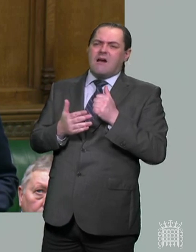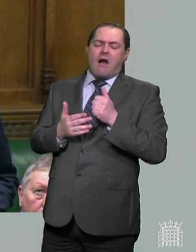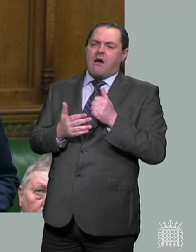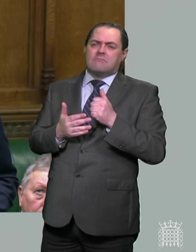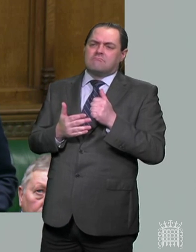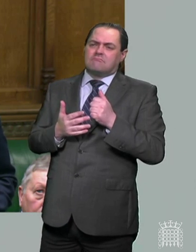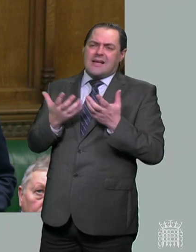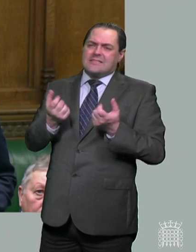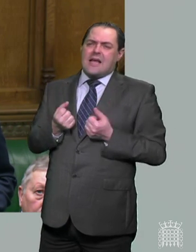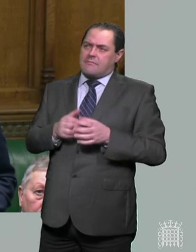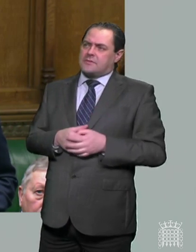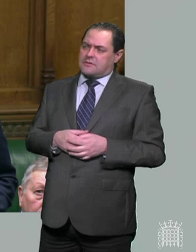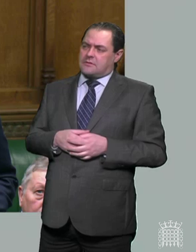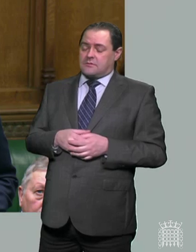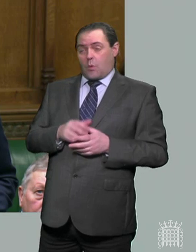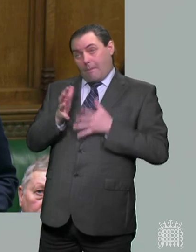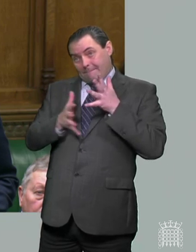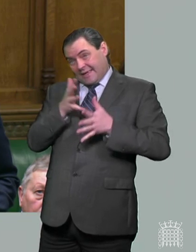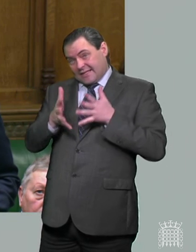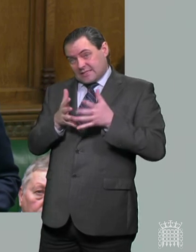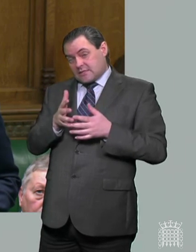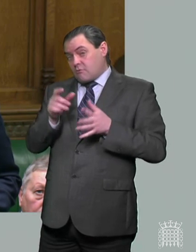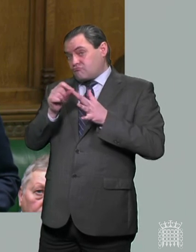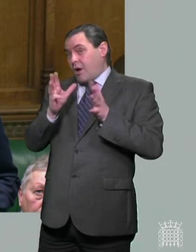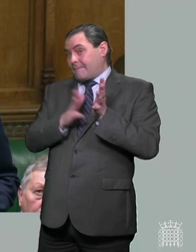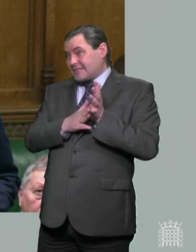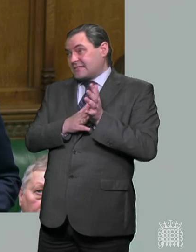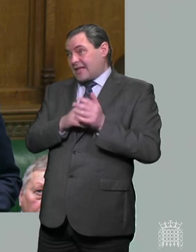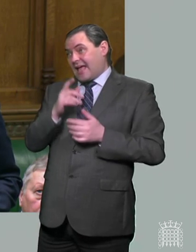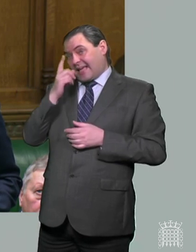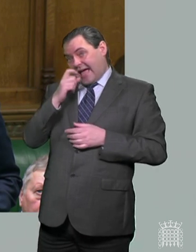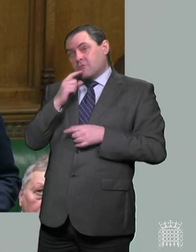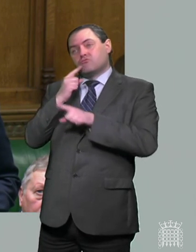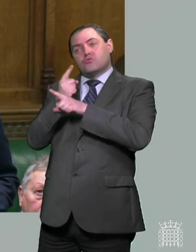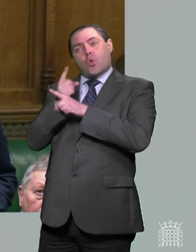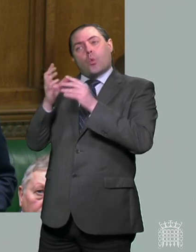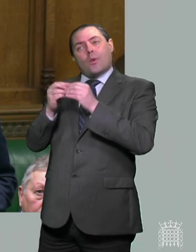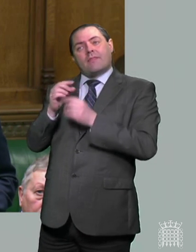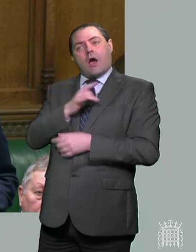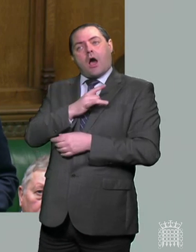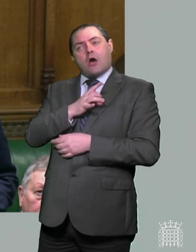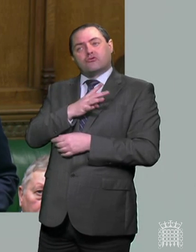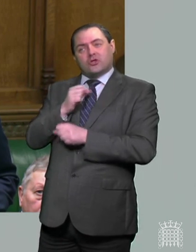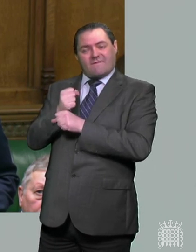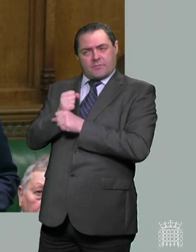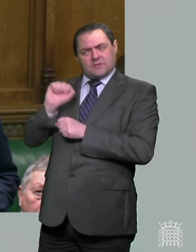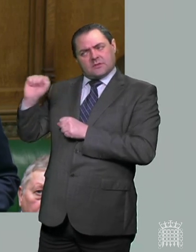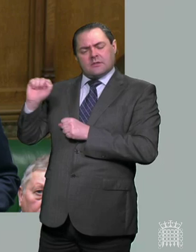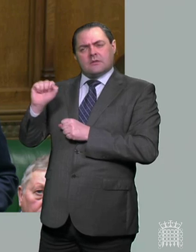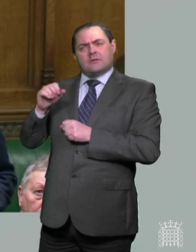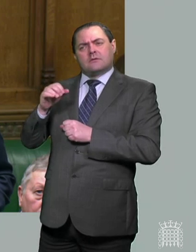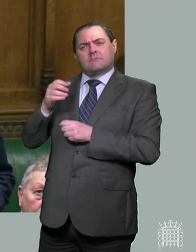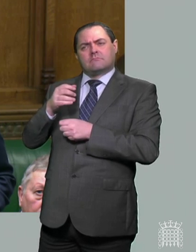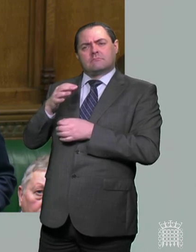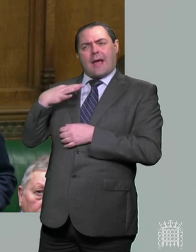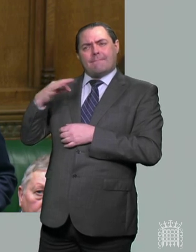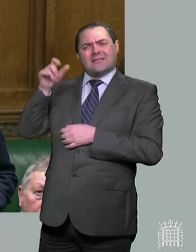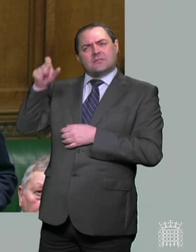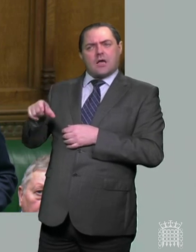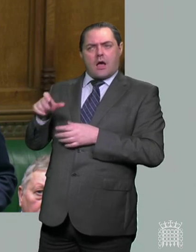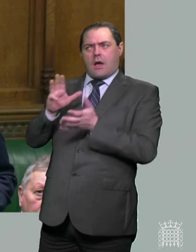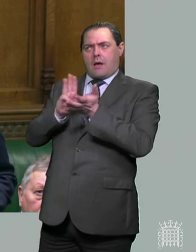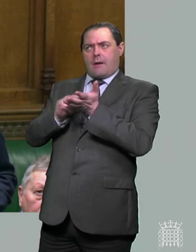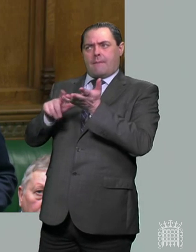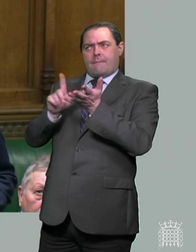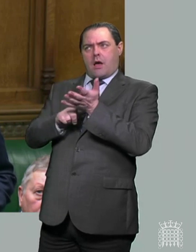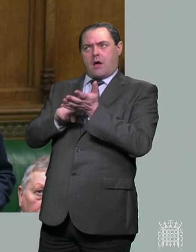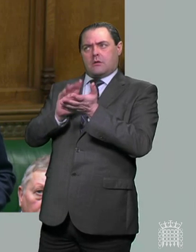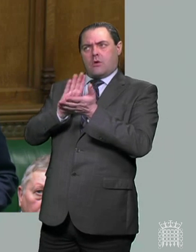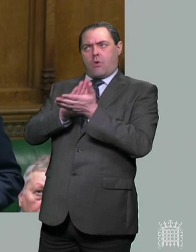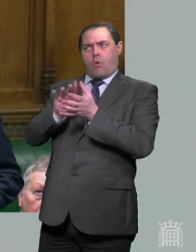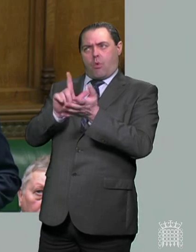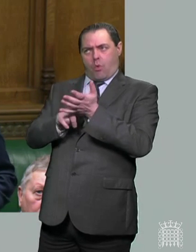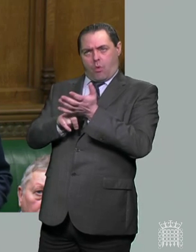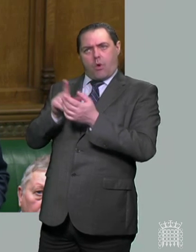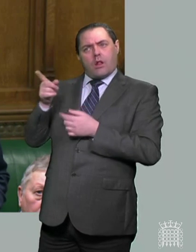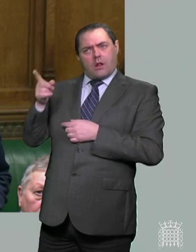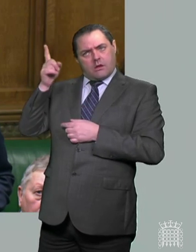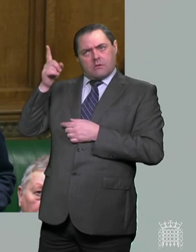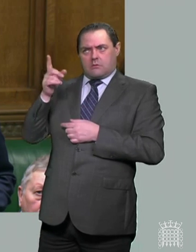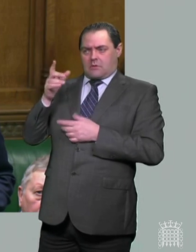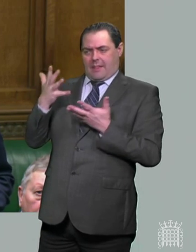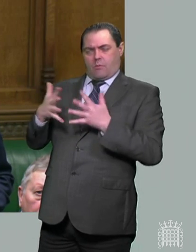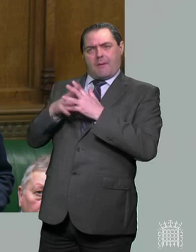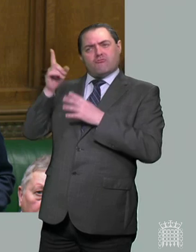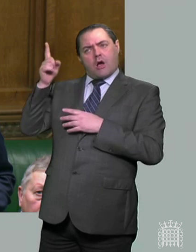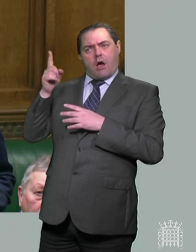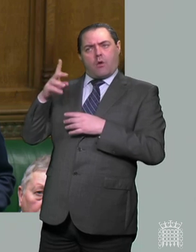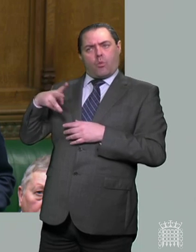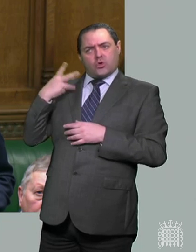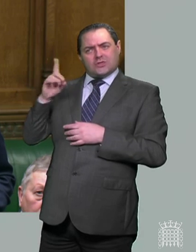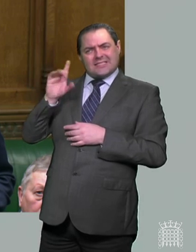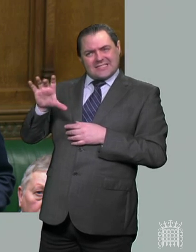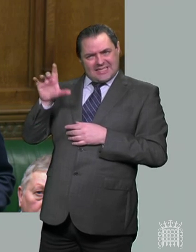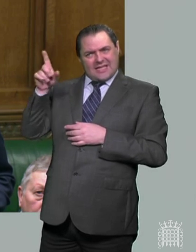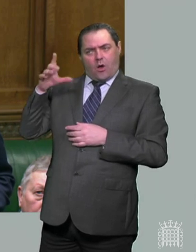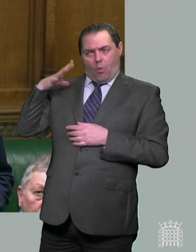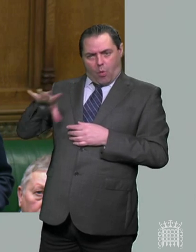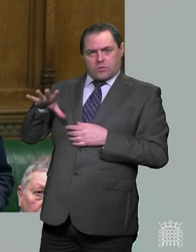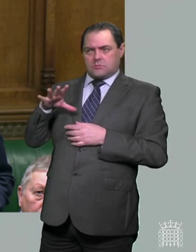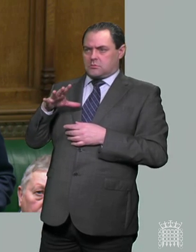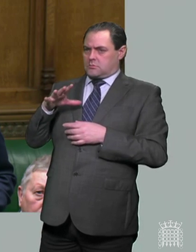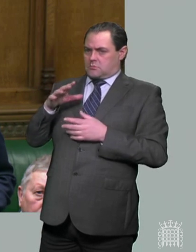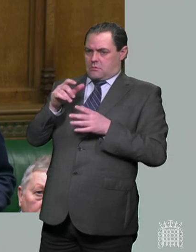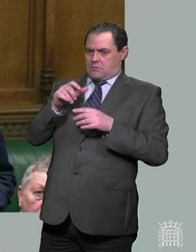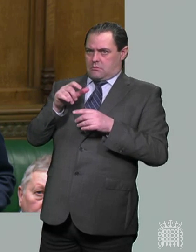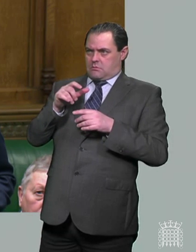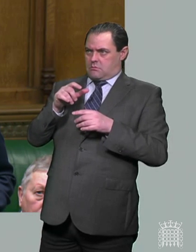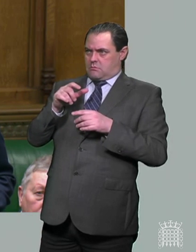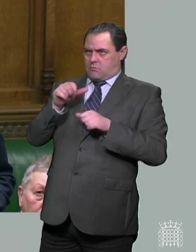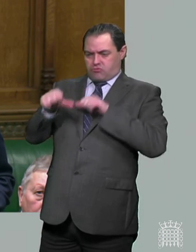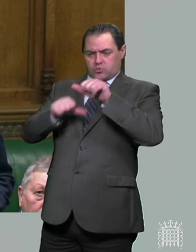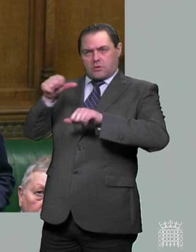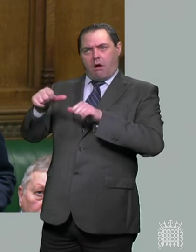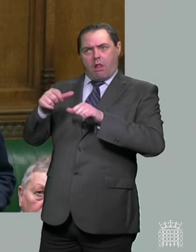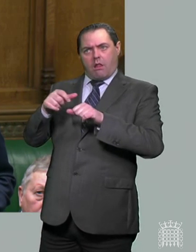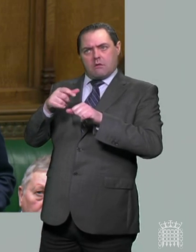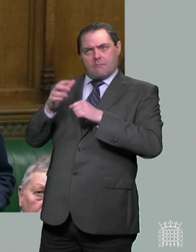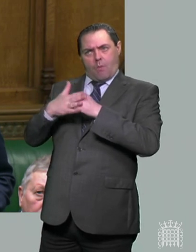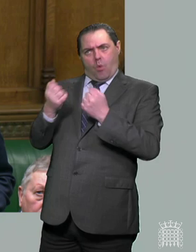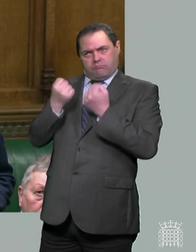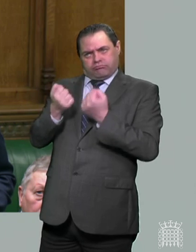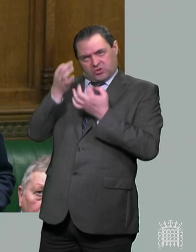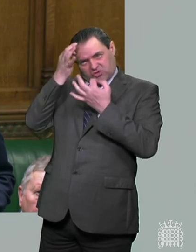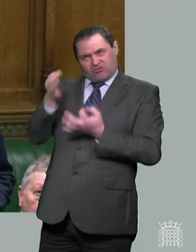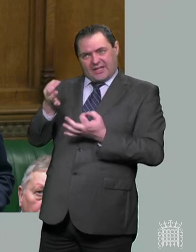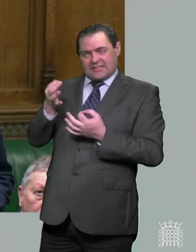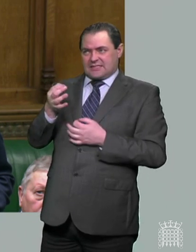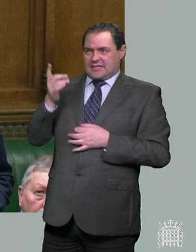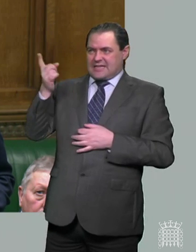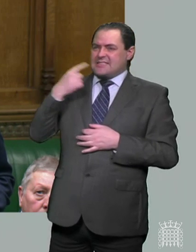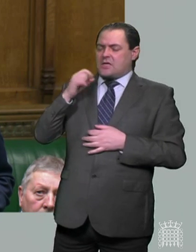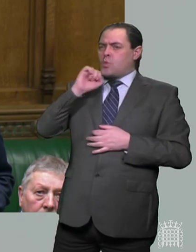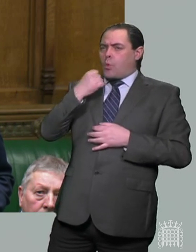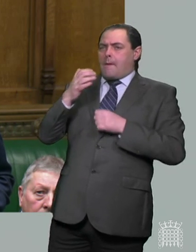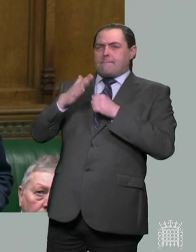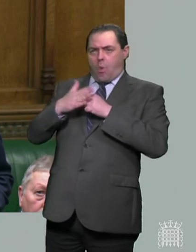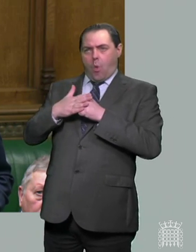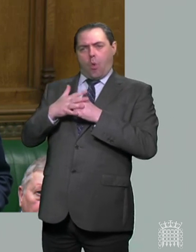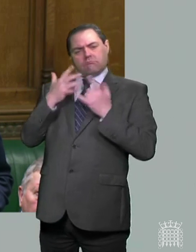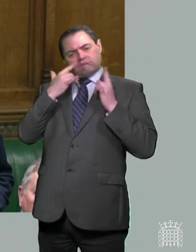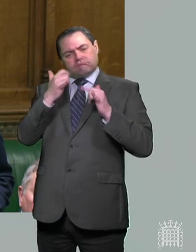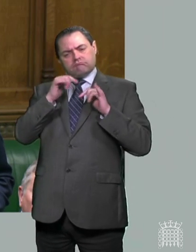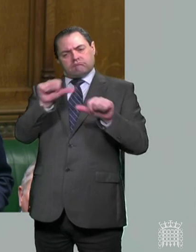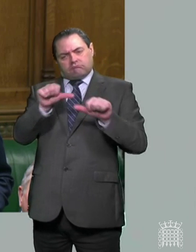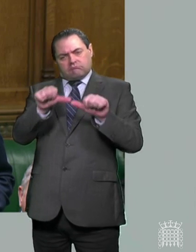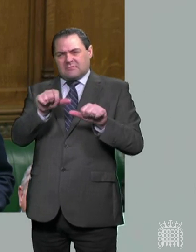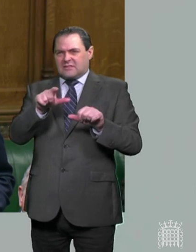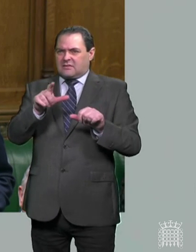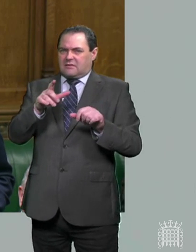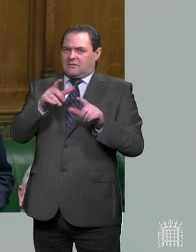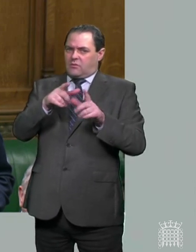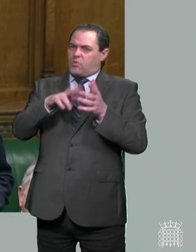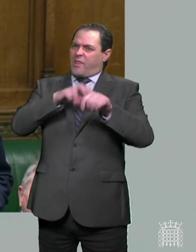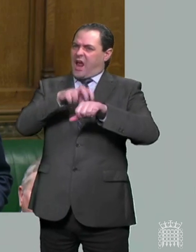Will the Prime Minister therefore take the opportunity to speak to the Irish Government, whose ambassador, Daniel Mulhall, is running around Washington demanding further implementation of the protocol on the basis that it will bring further checks on the people of Northern Ireland?